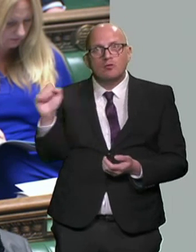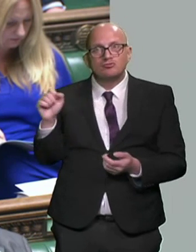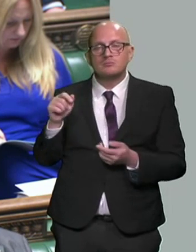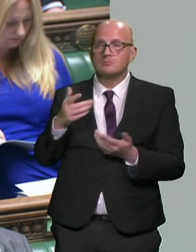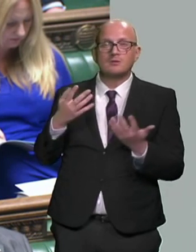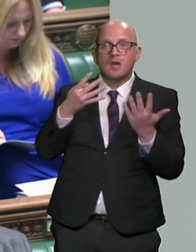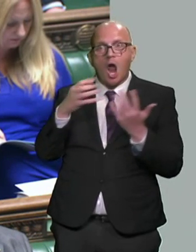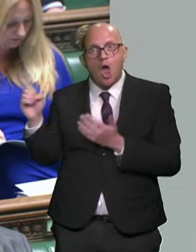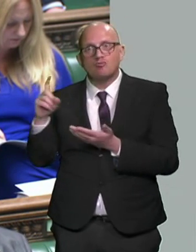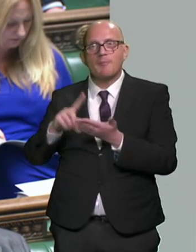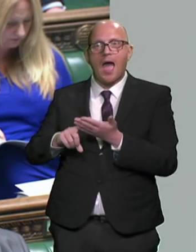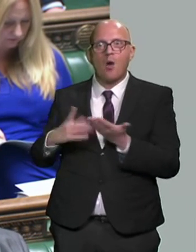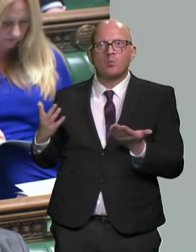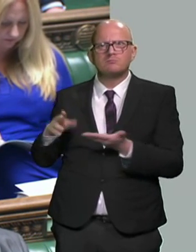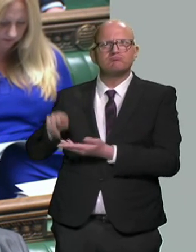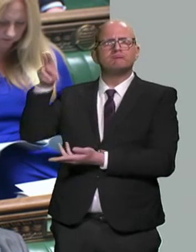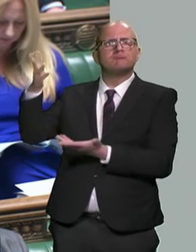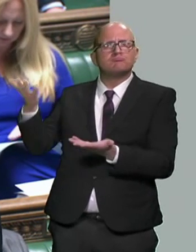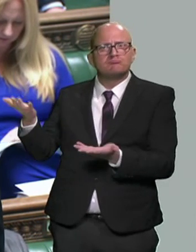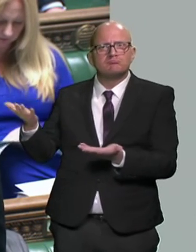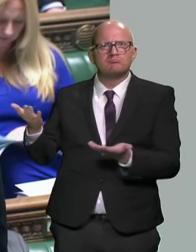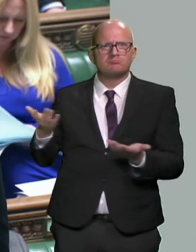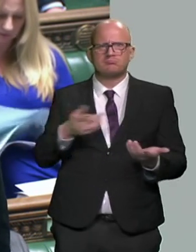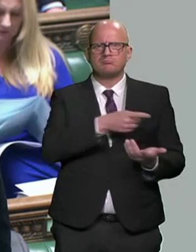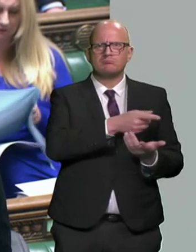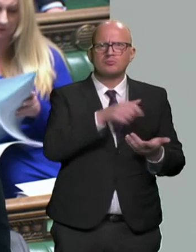Where are they in the Chancellor’s priorities today?